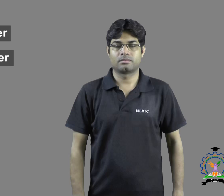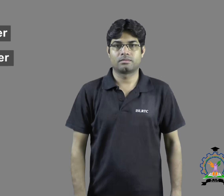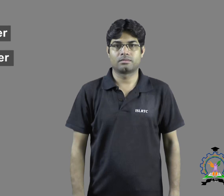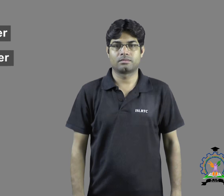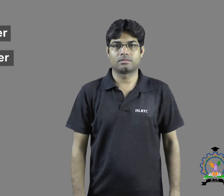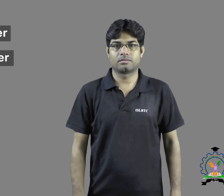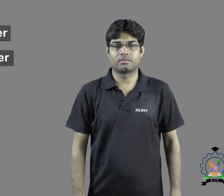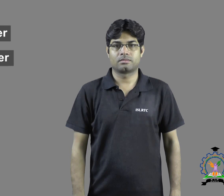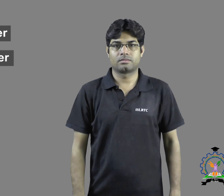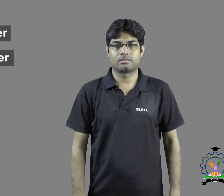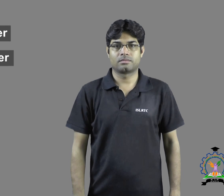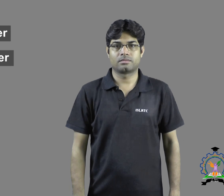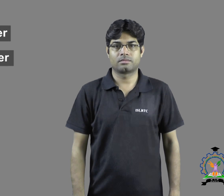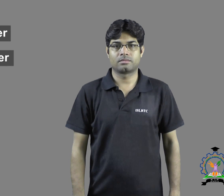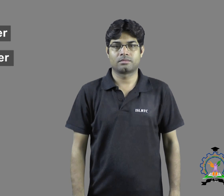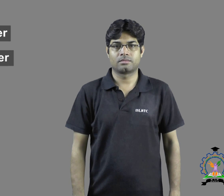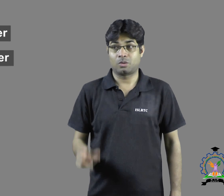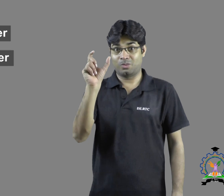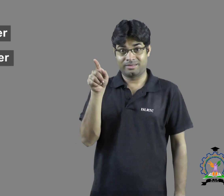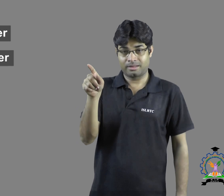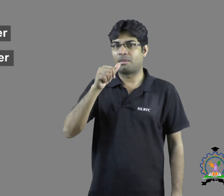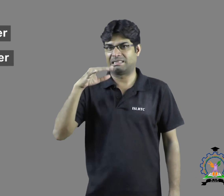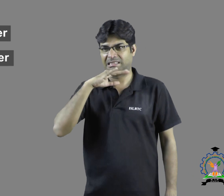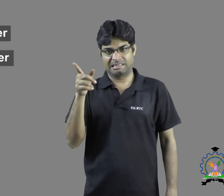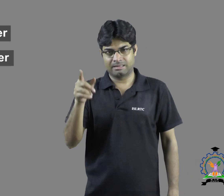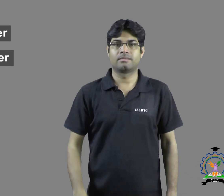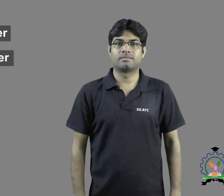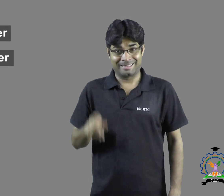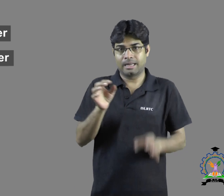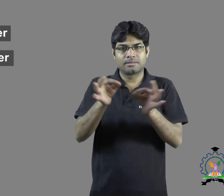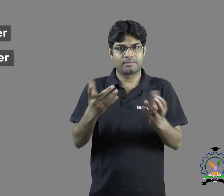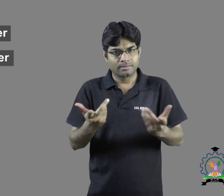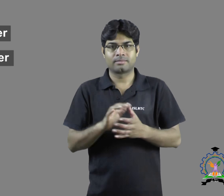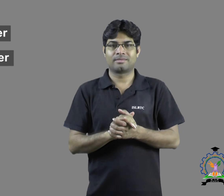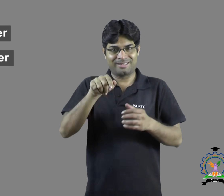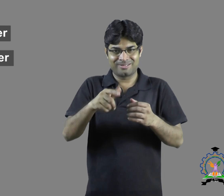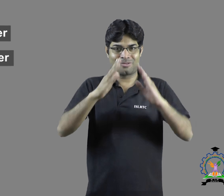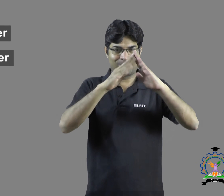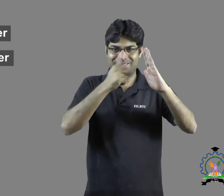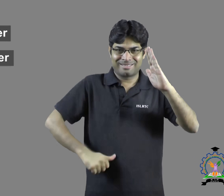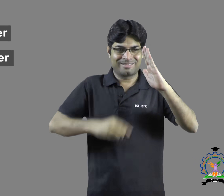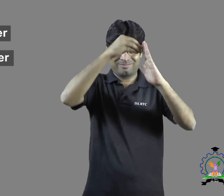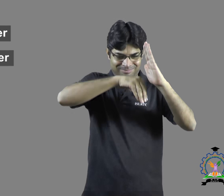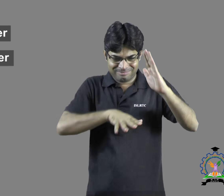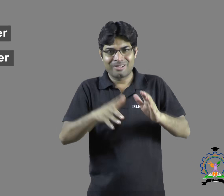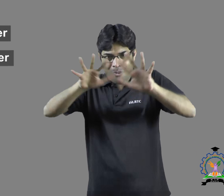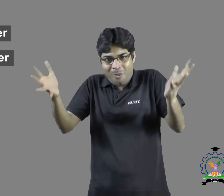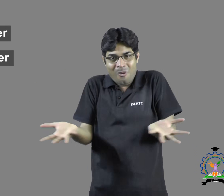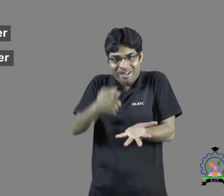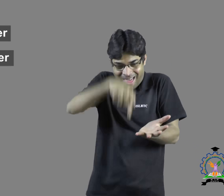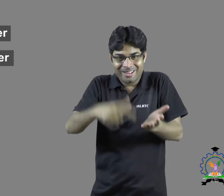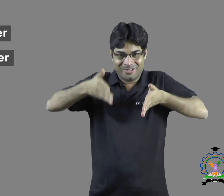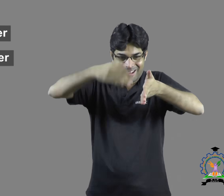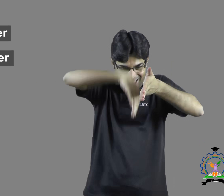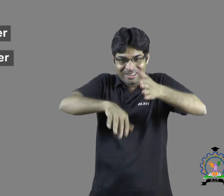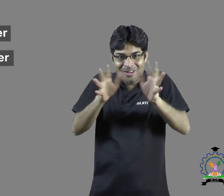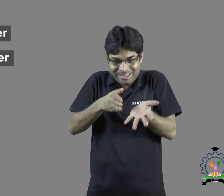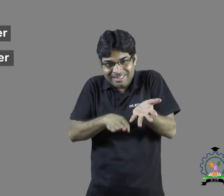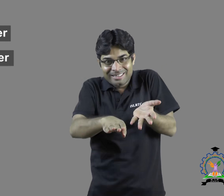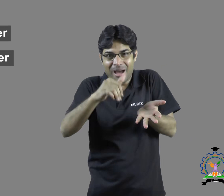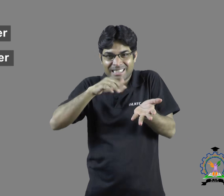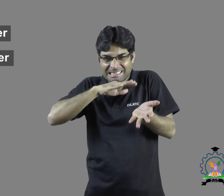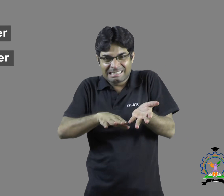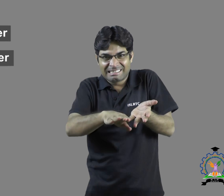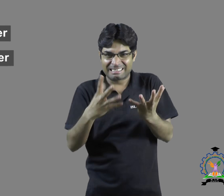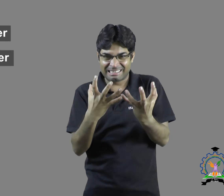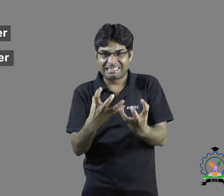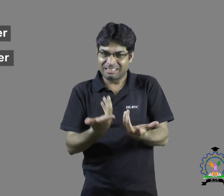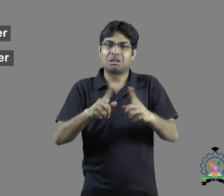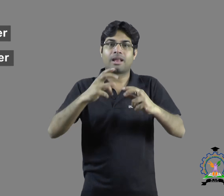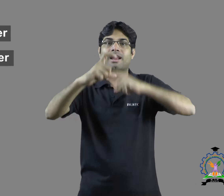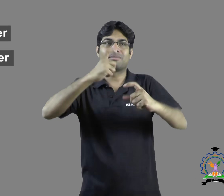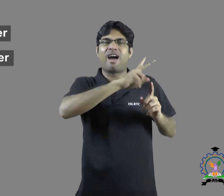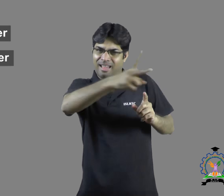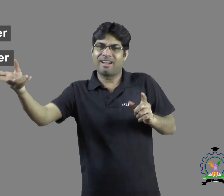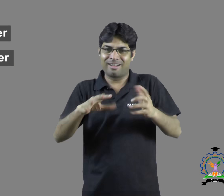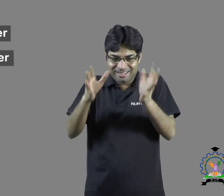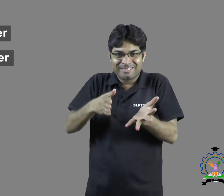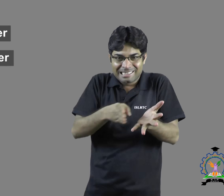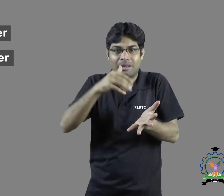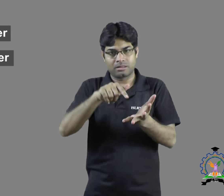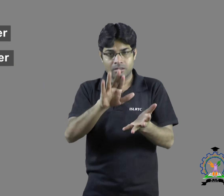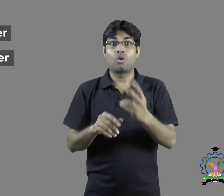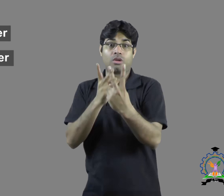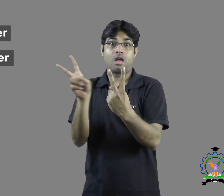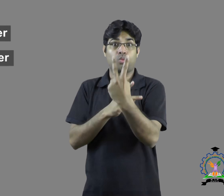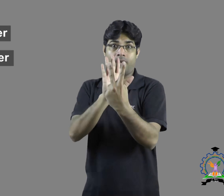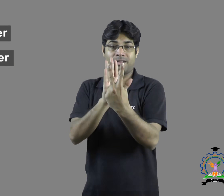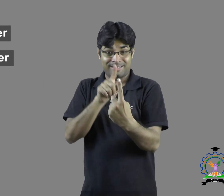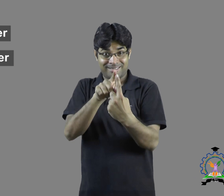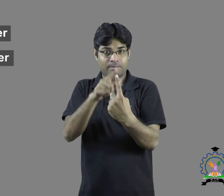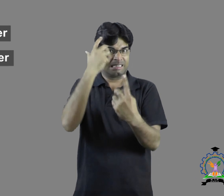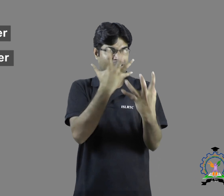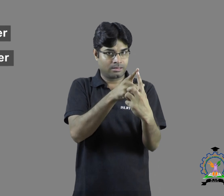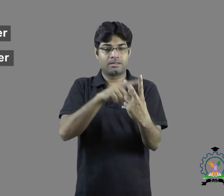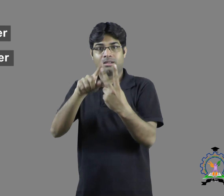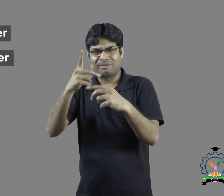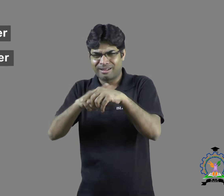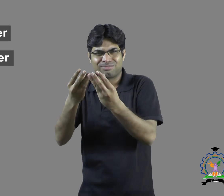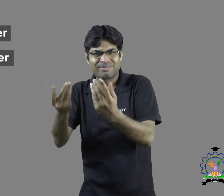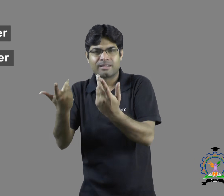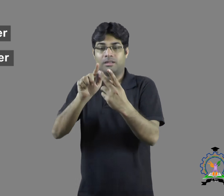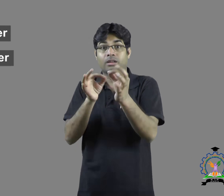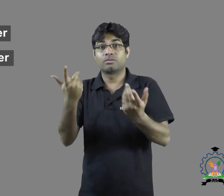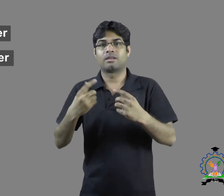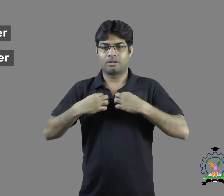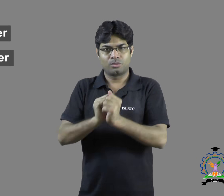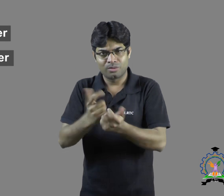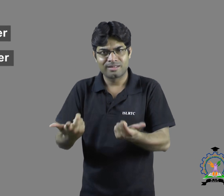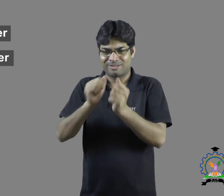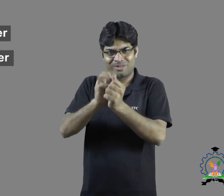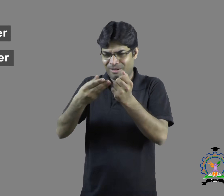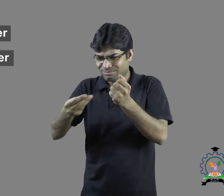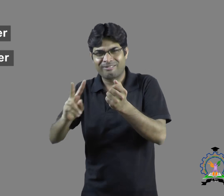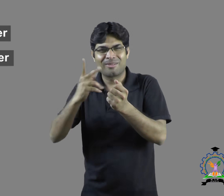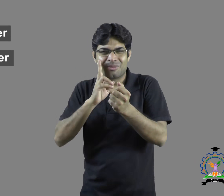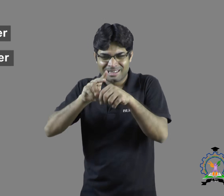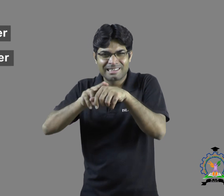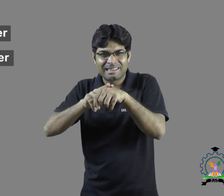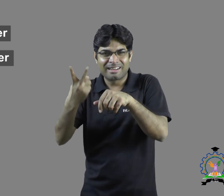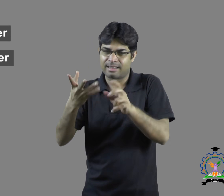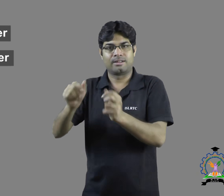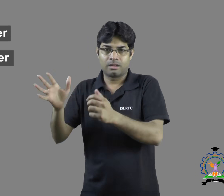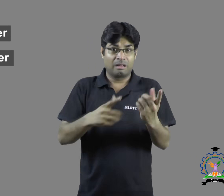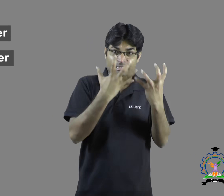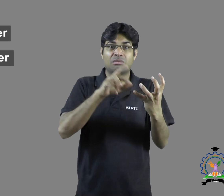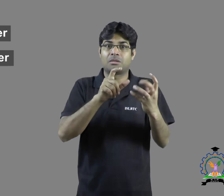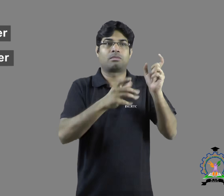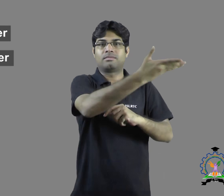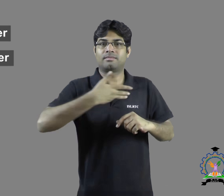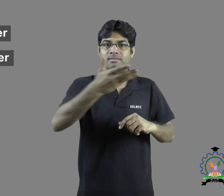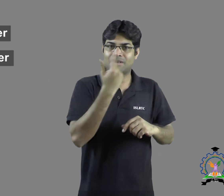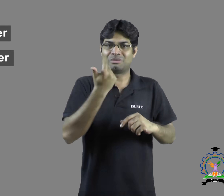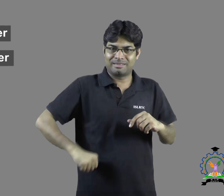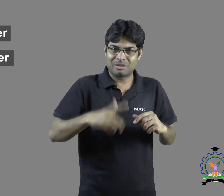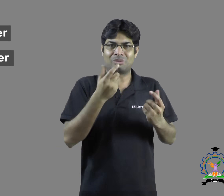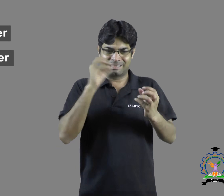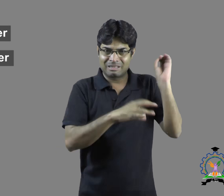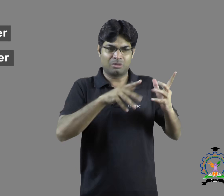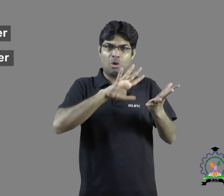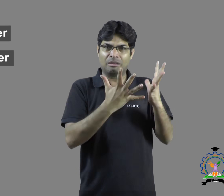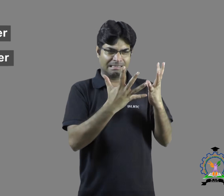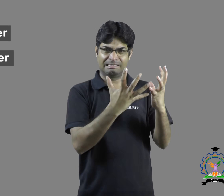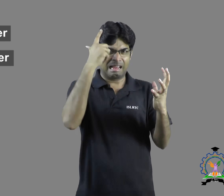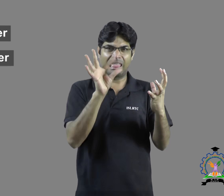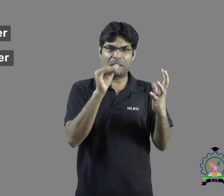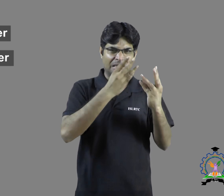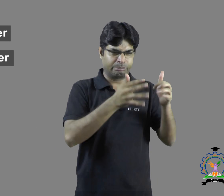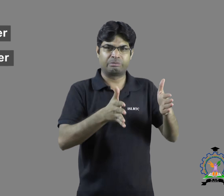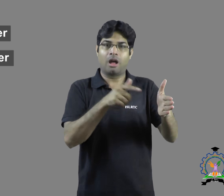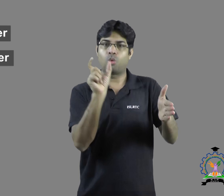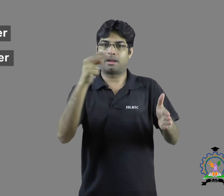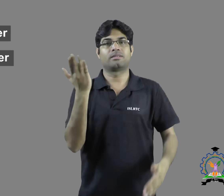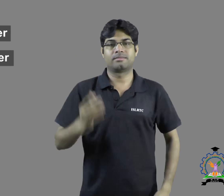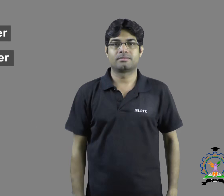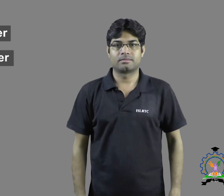Sewage or Domestic Waste Water or Municipal Waste Water